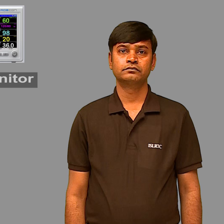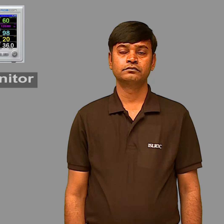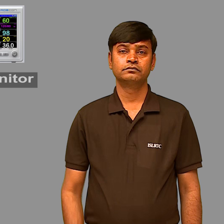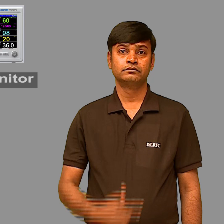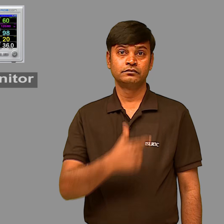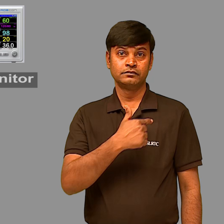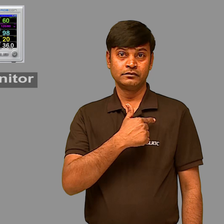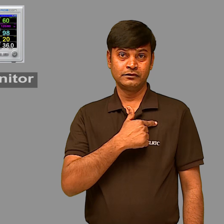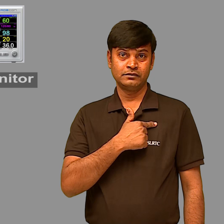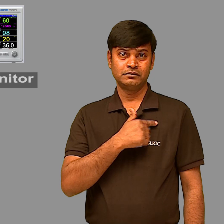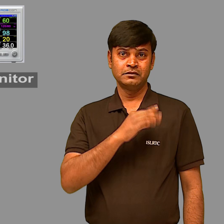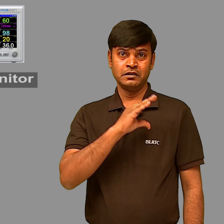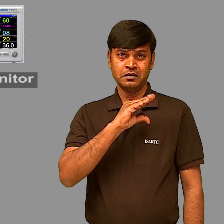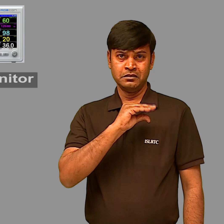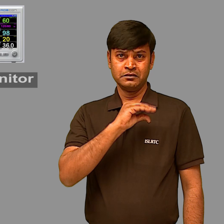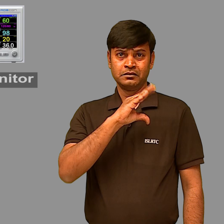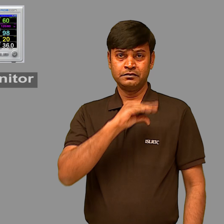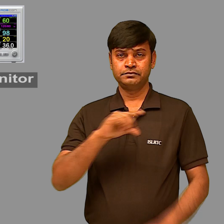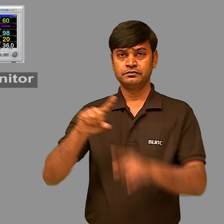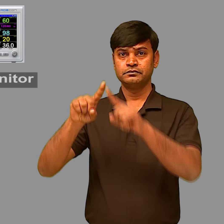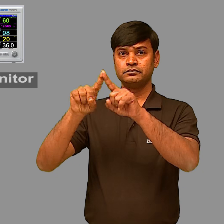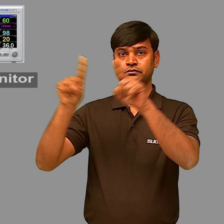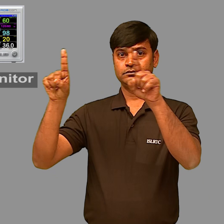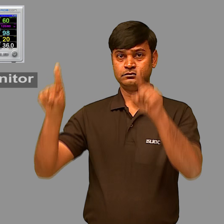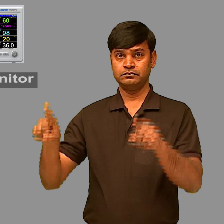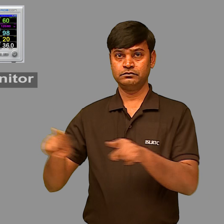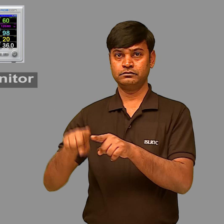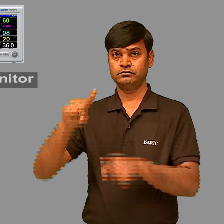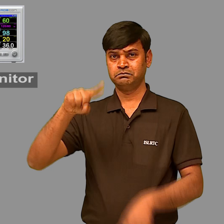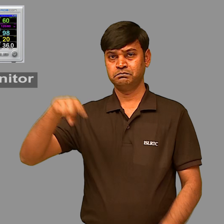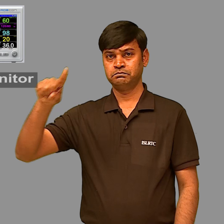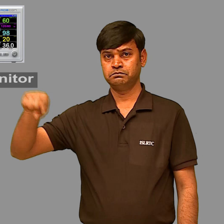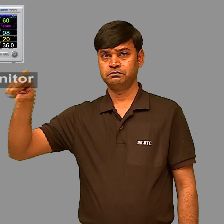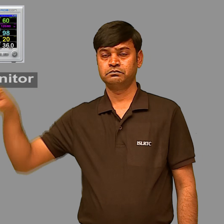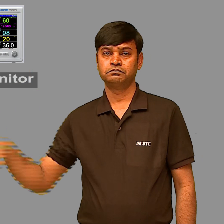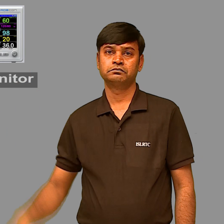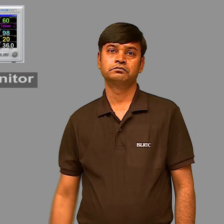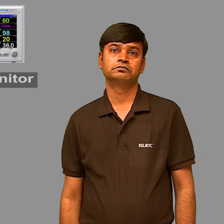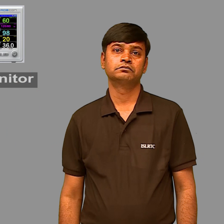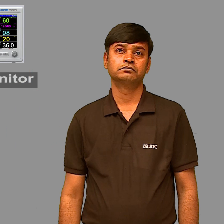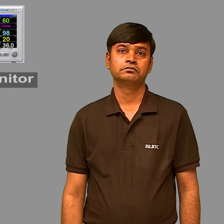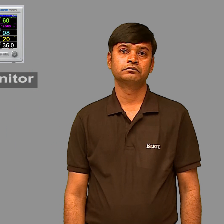ECG Monitor